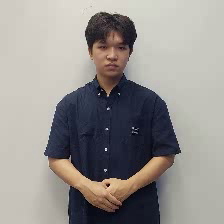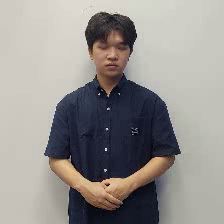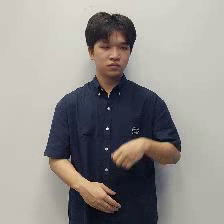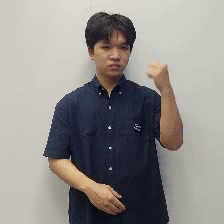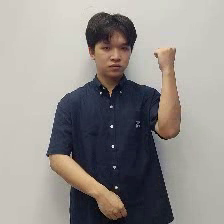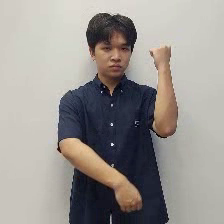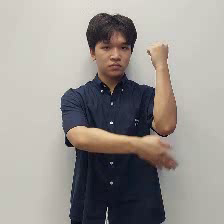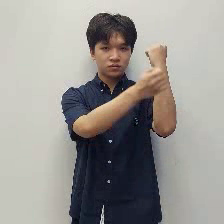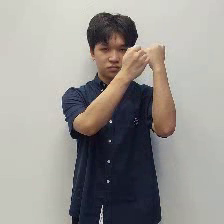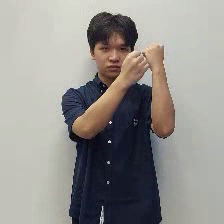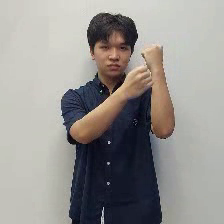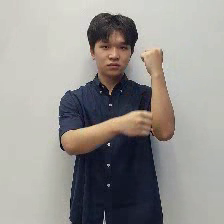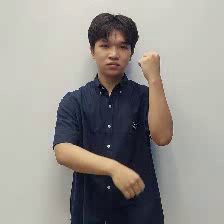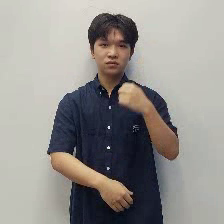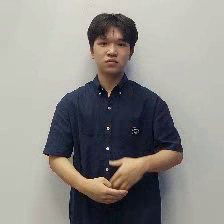Cứu